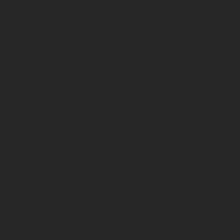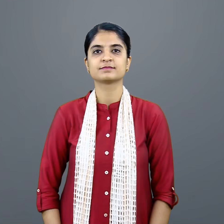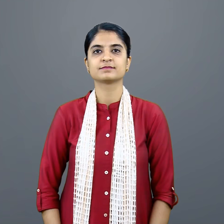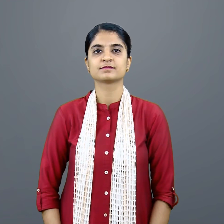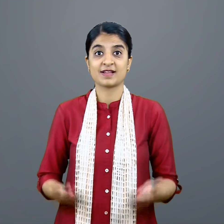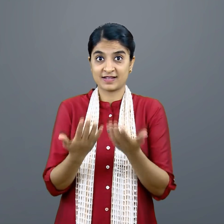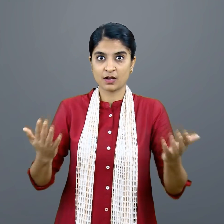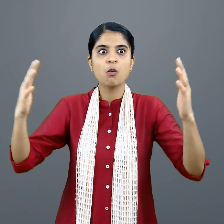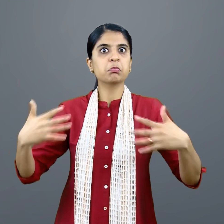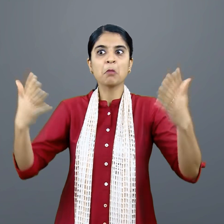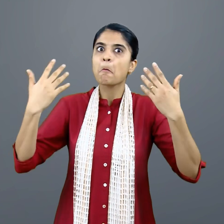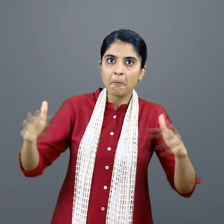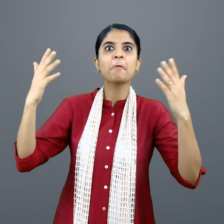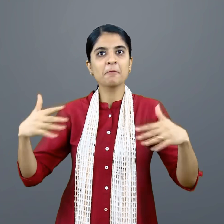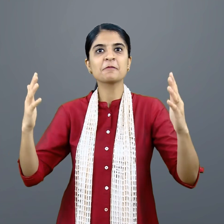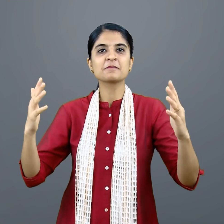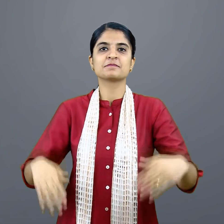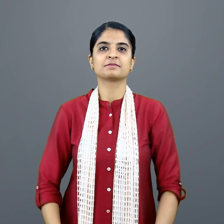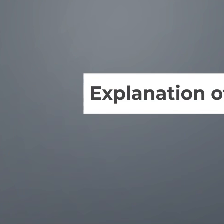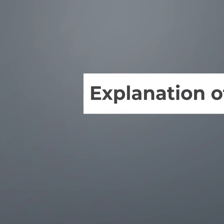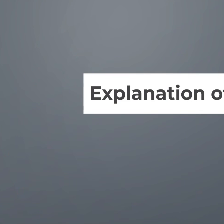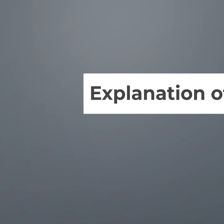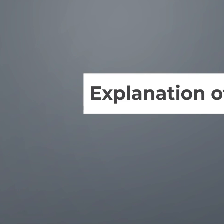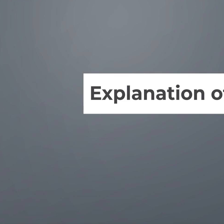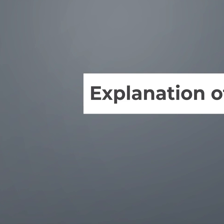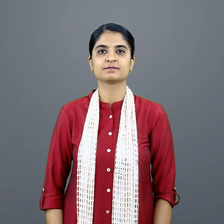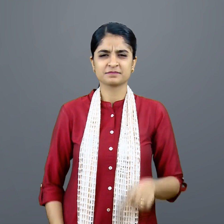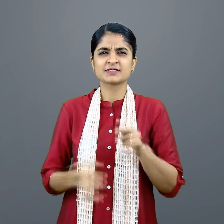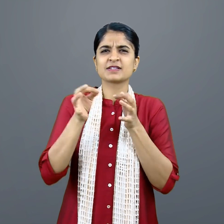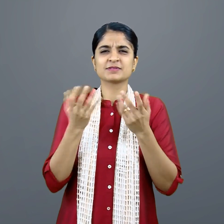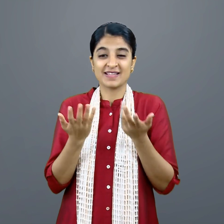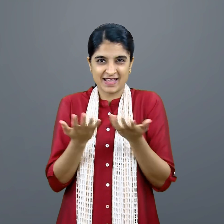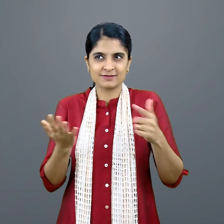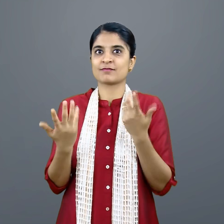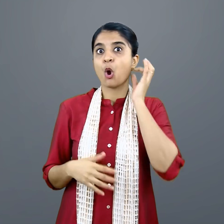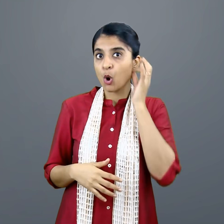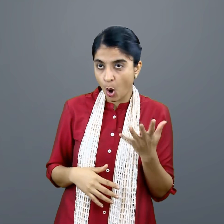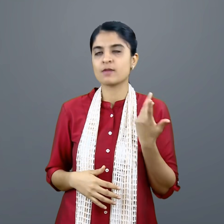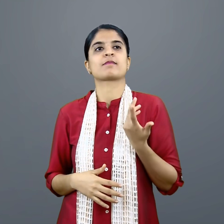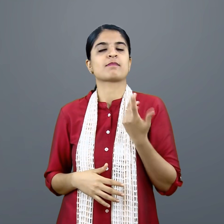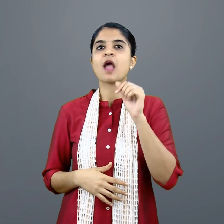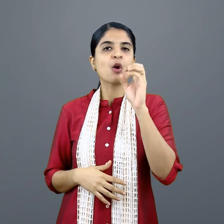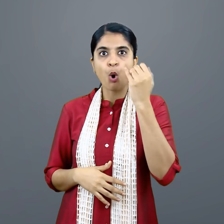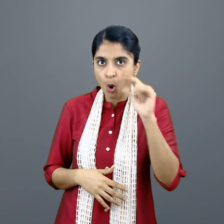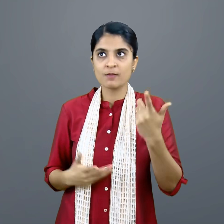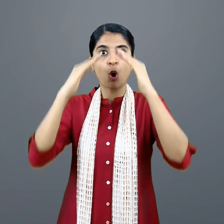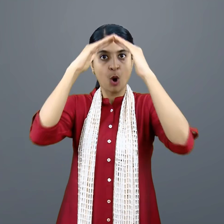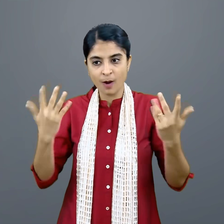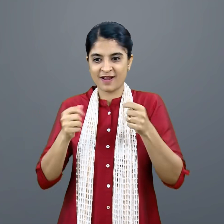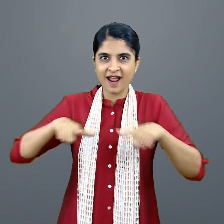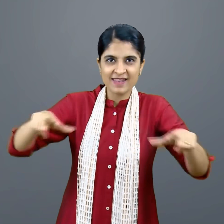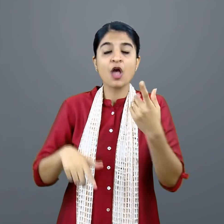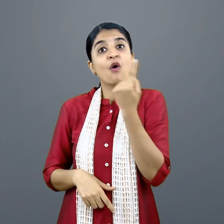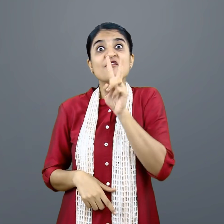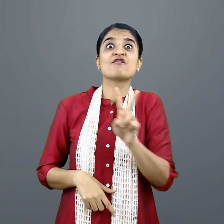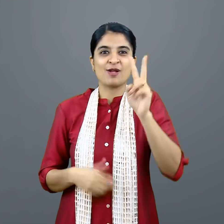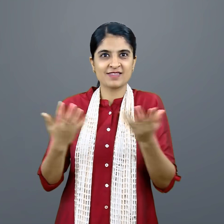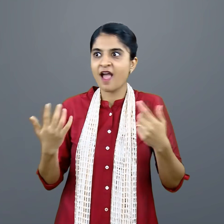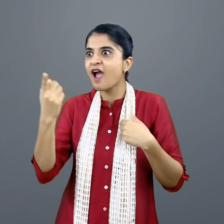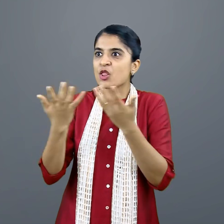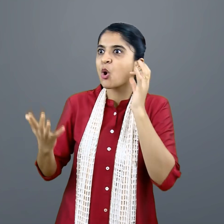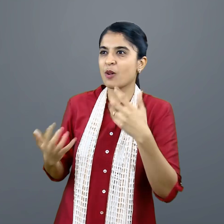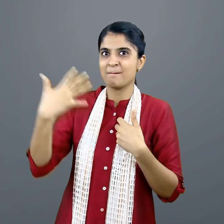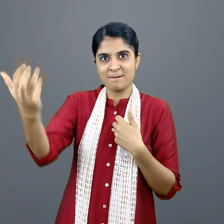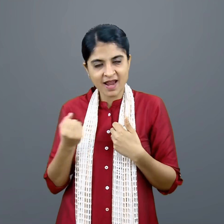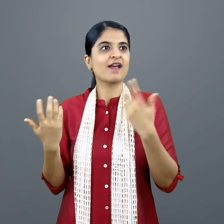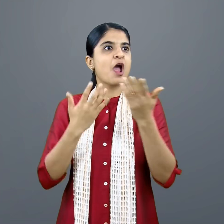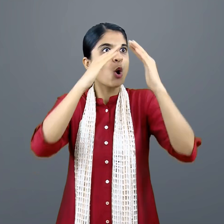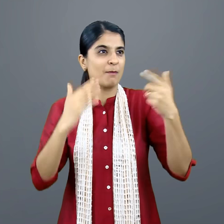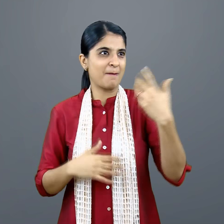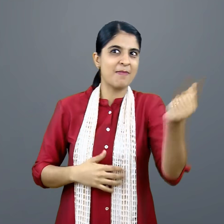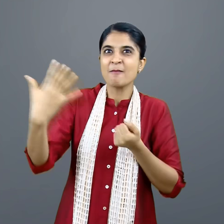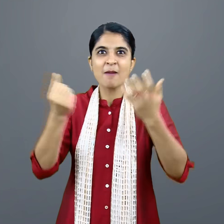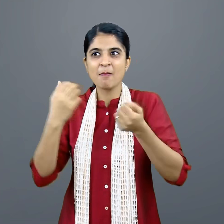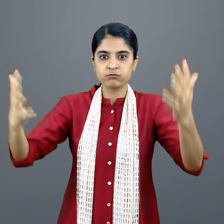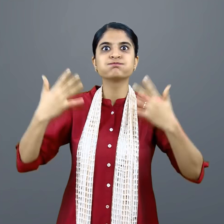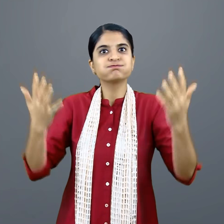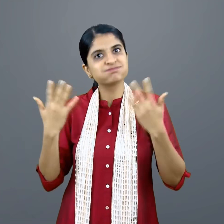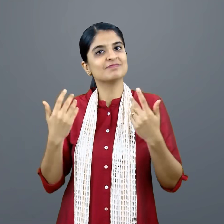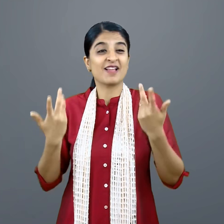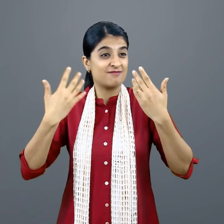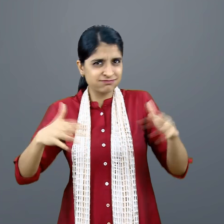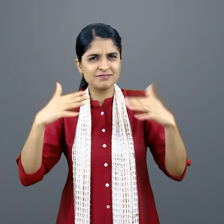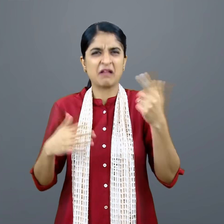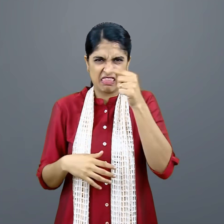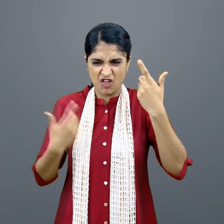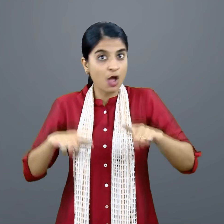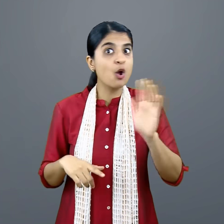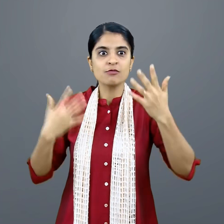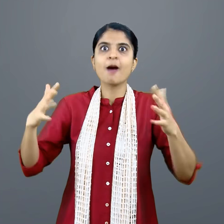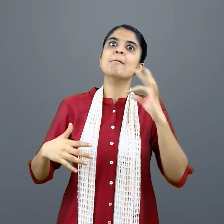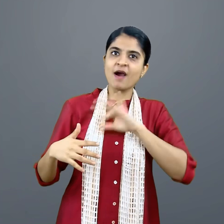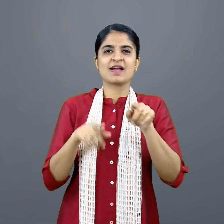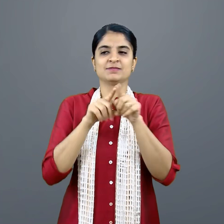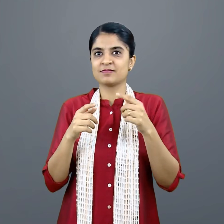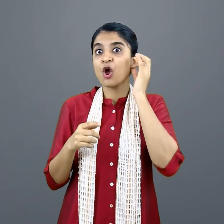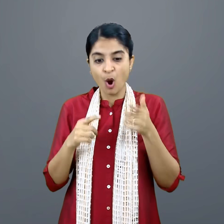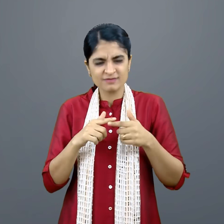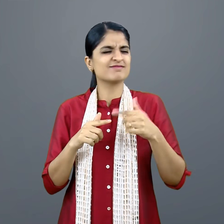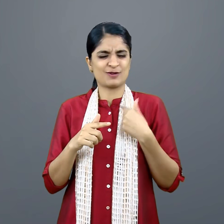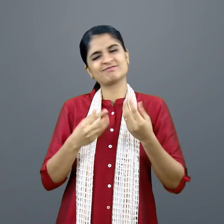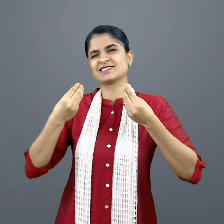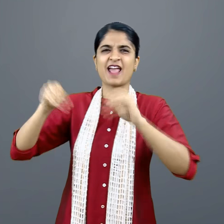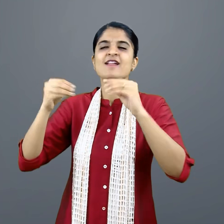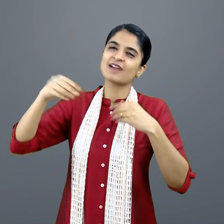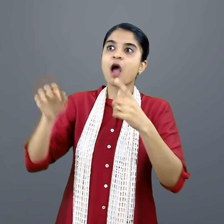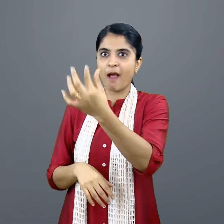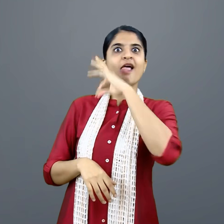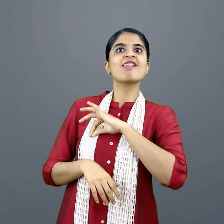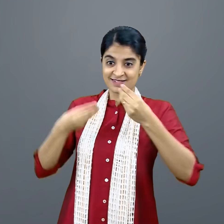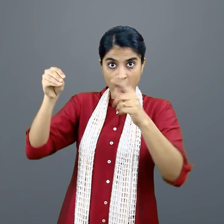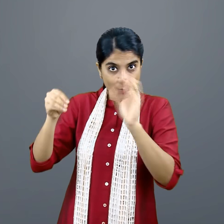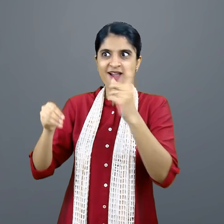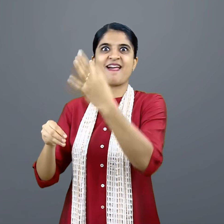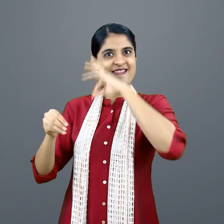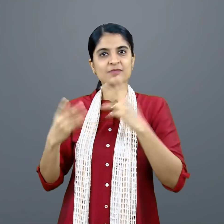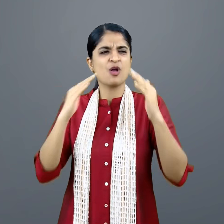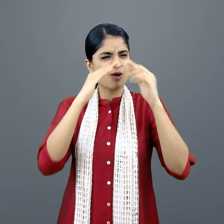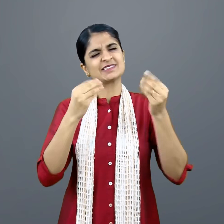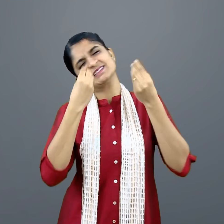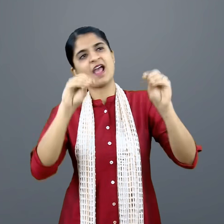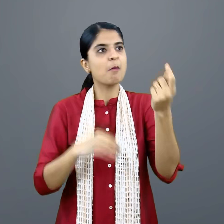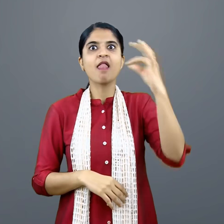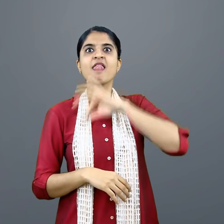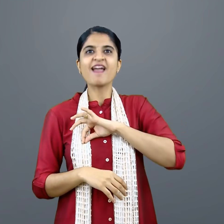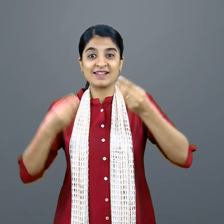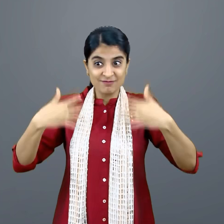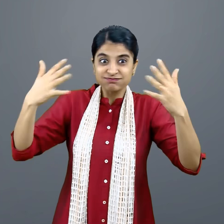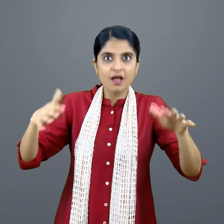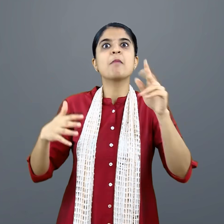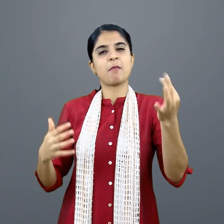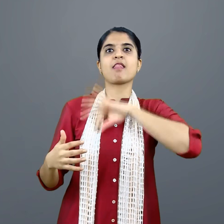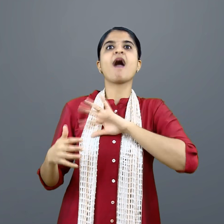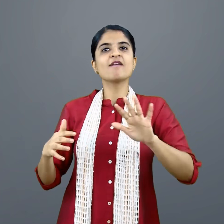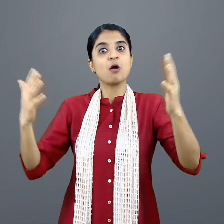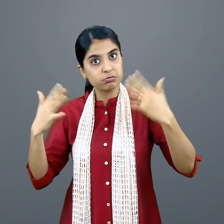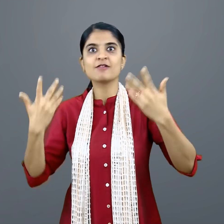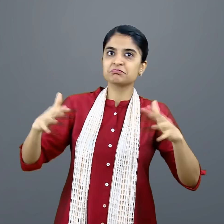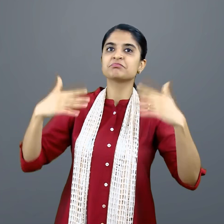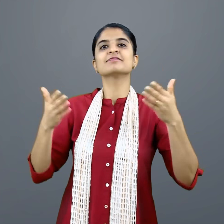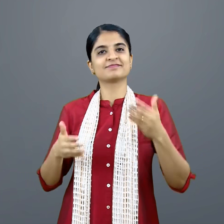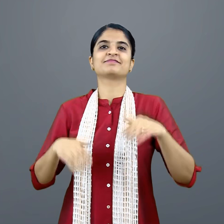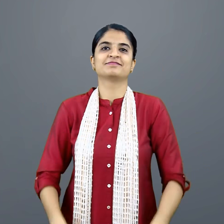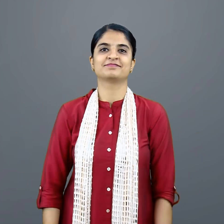Asset Flows